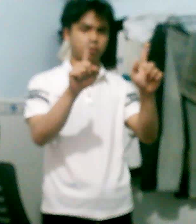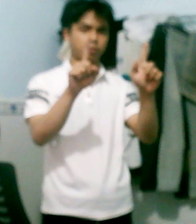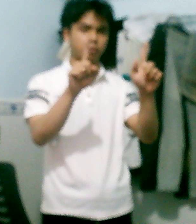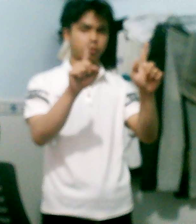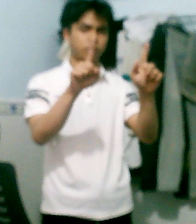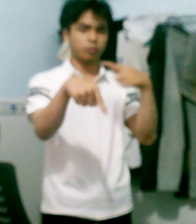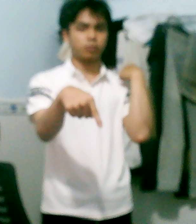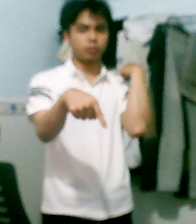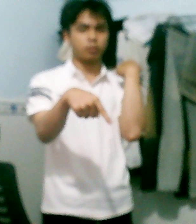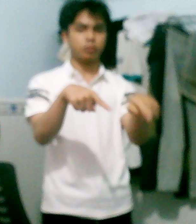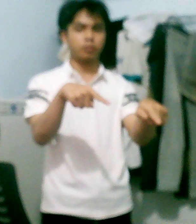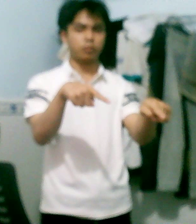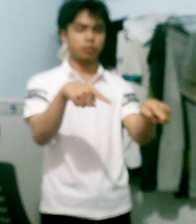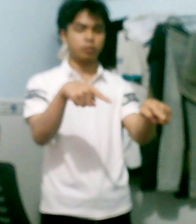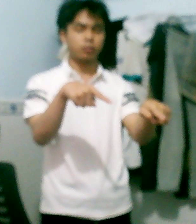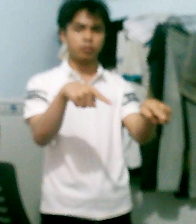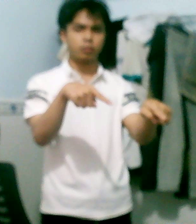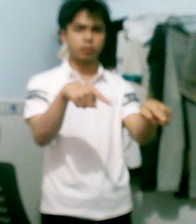phut